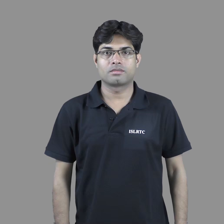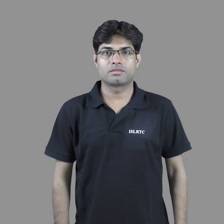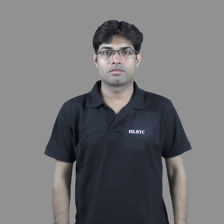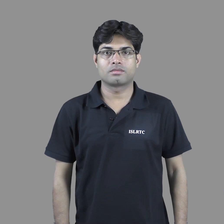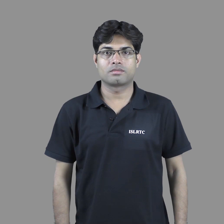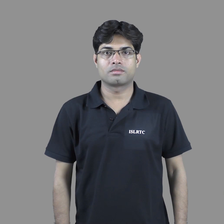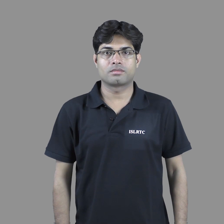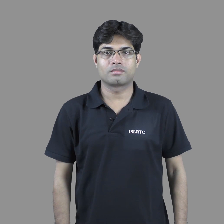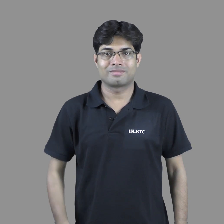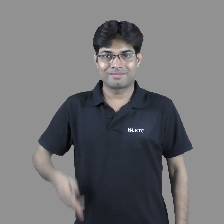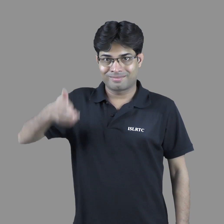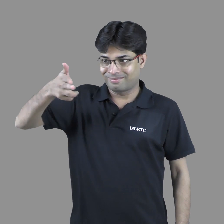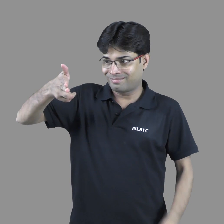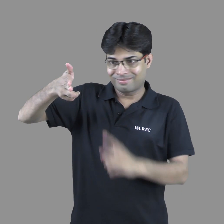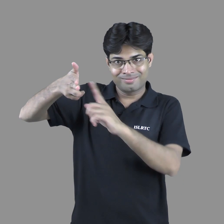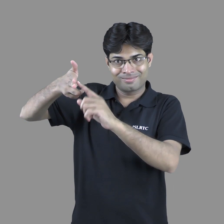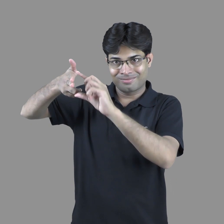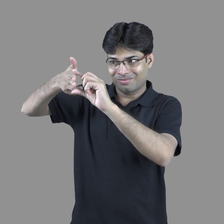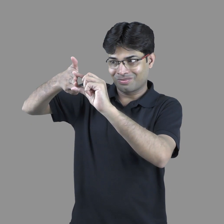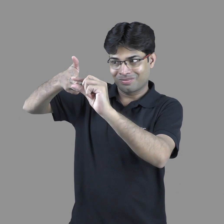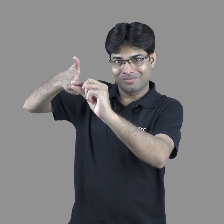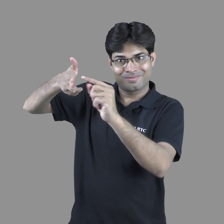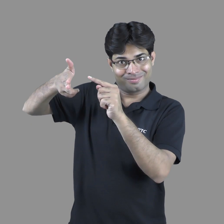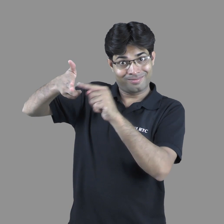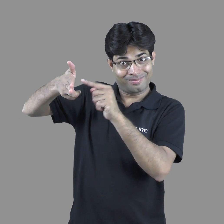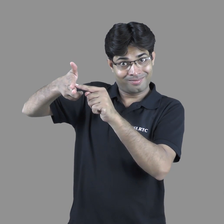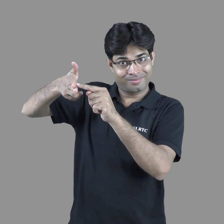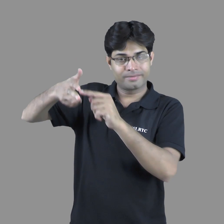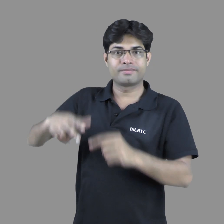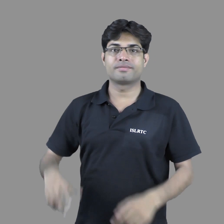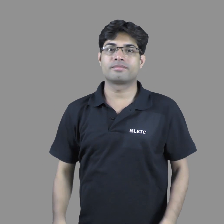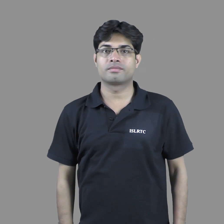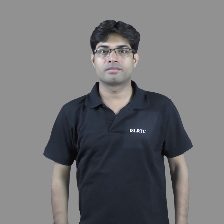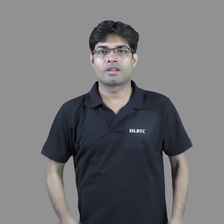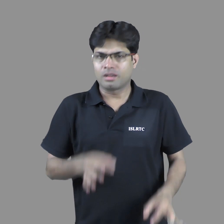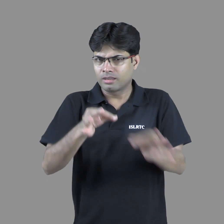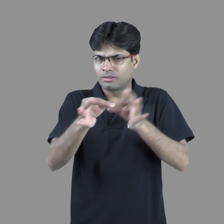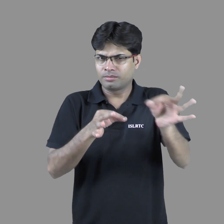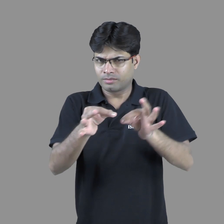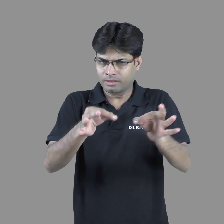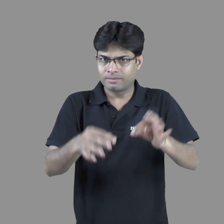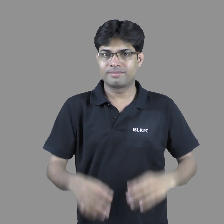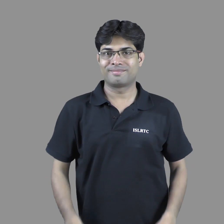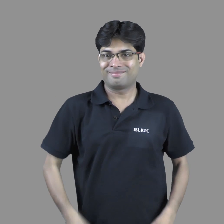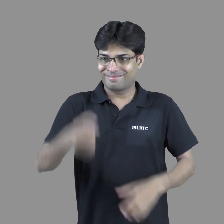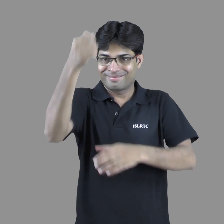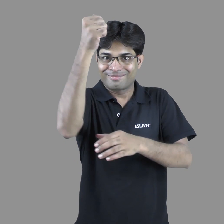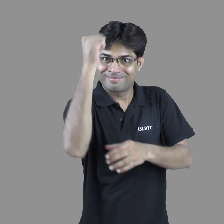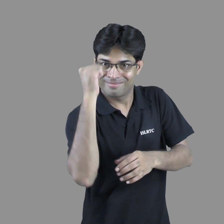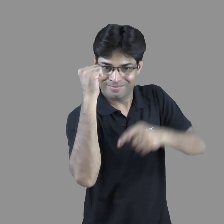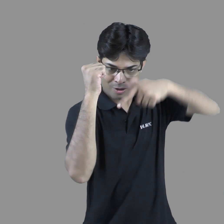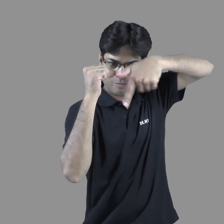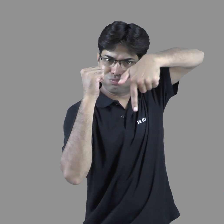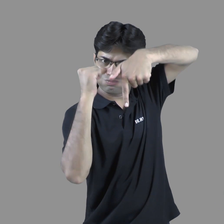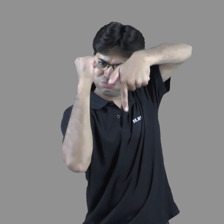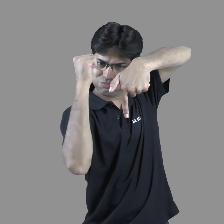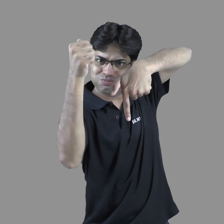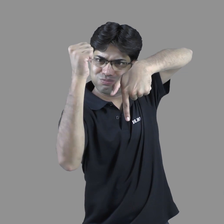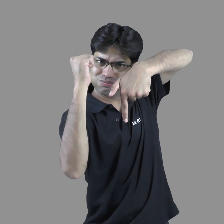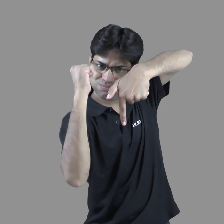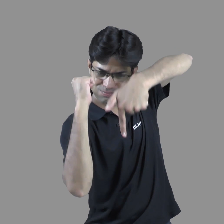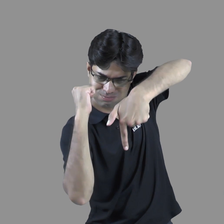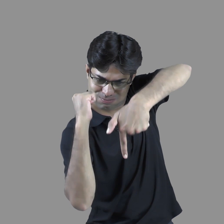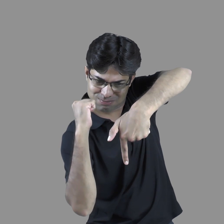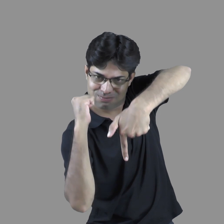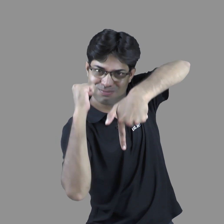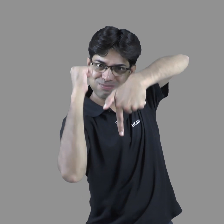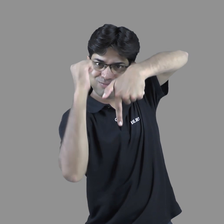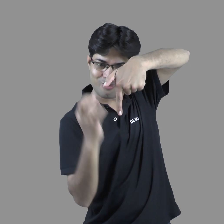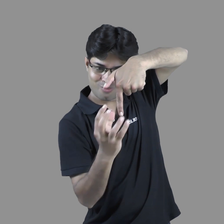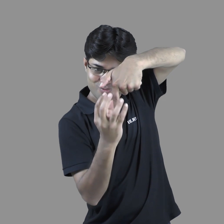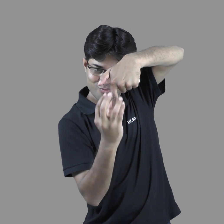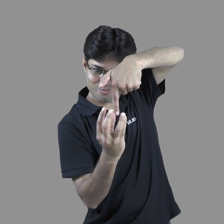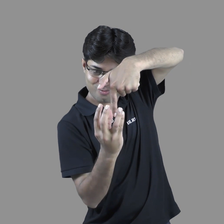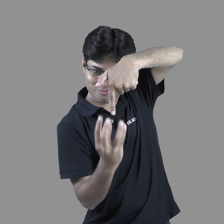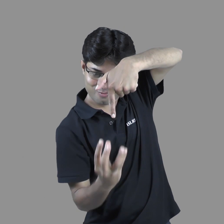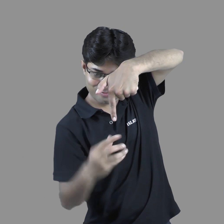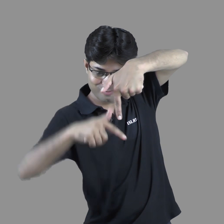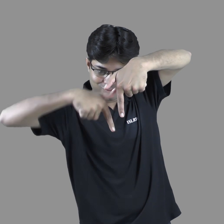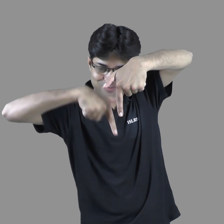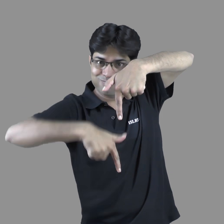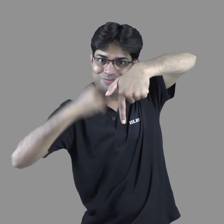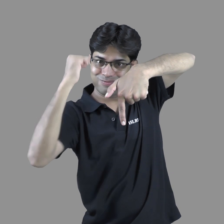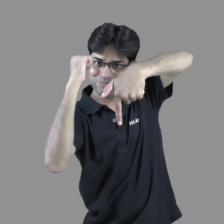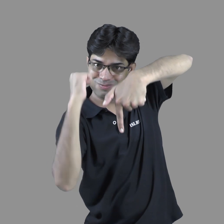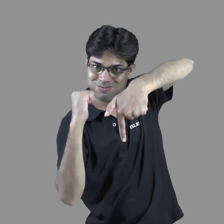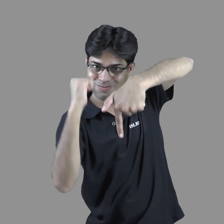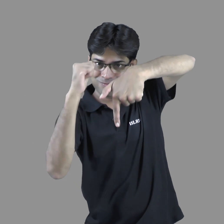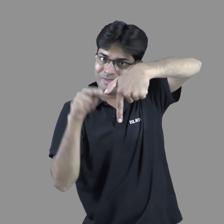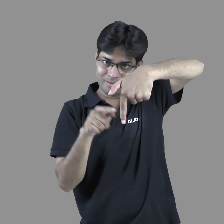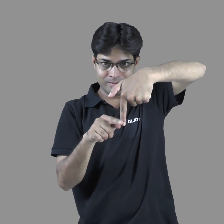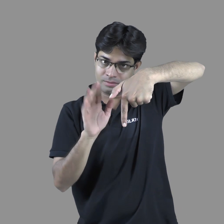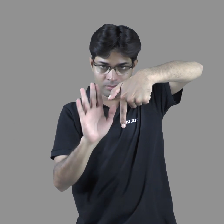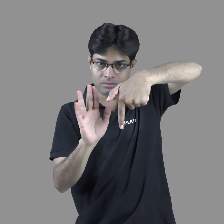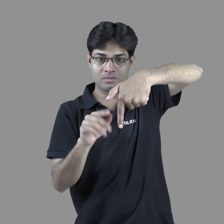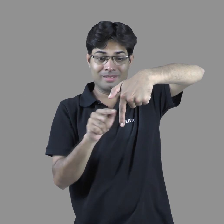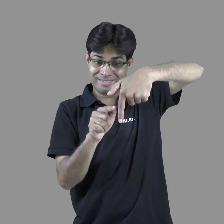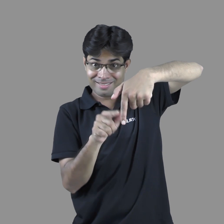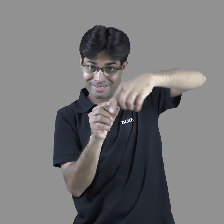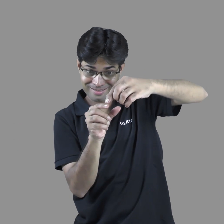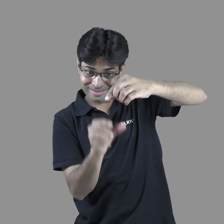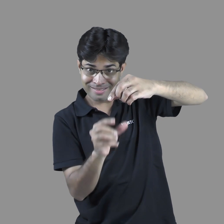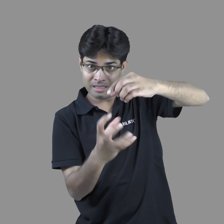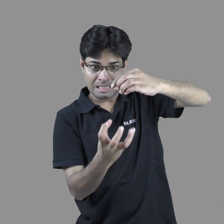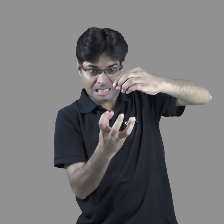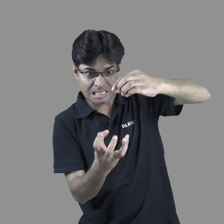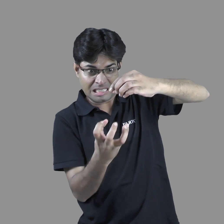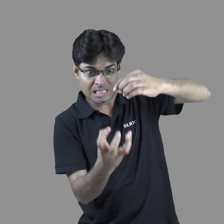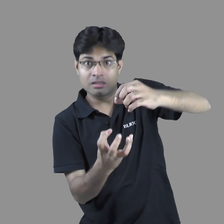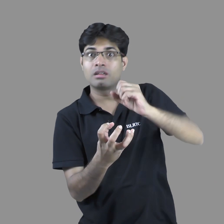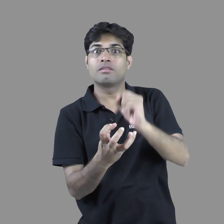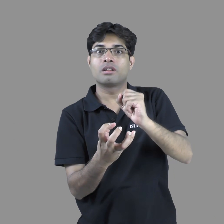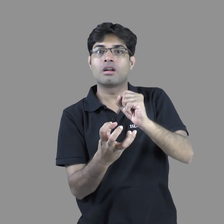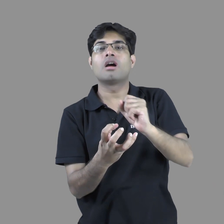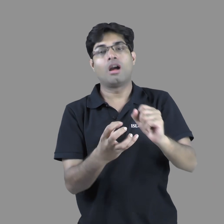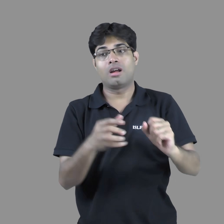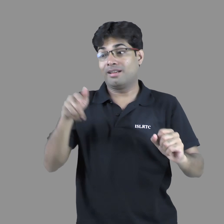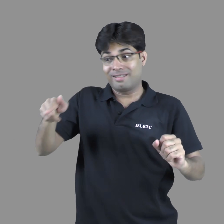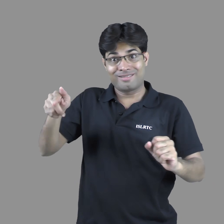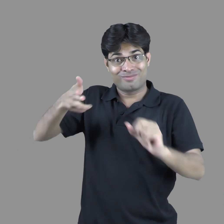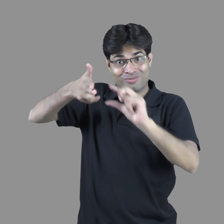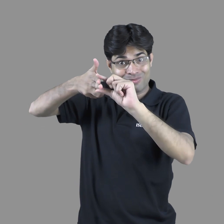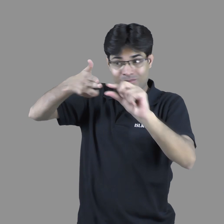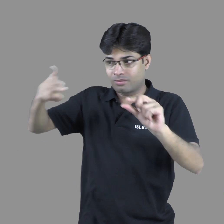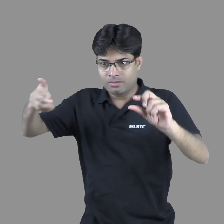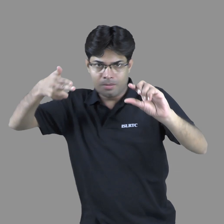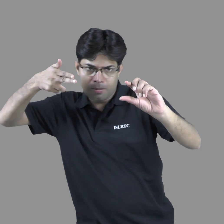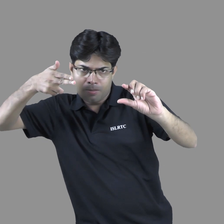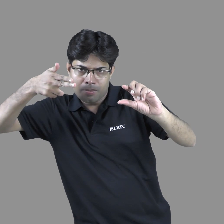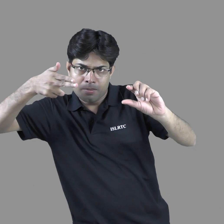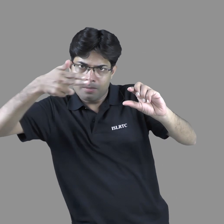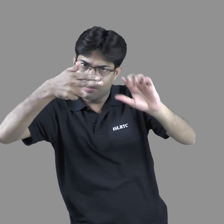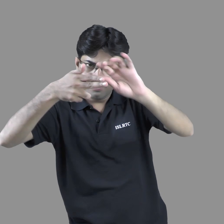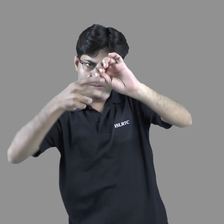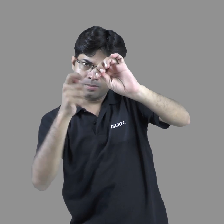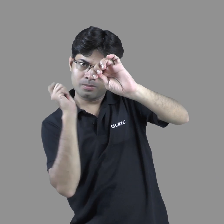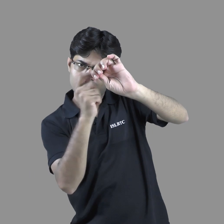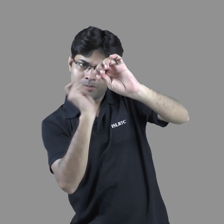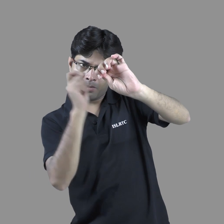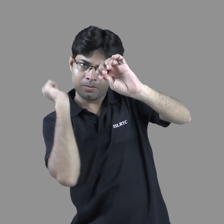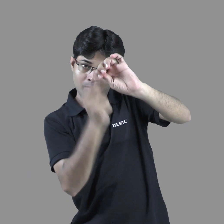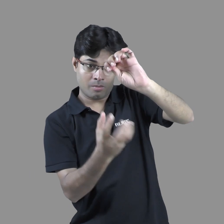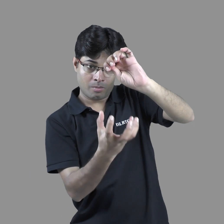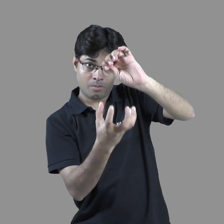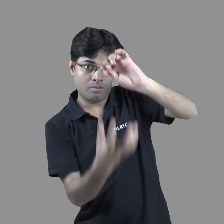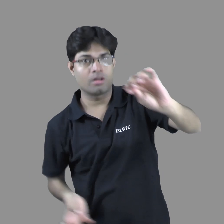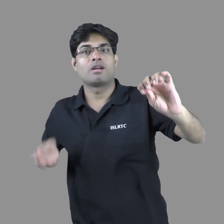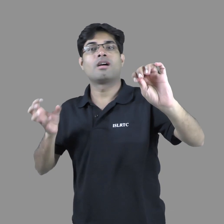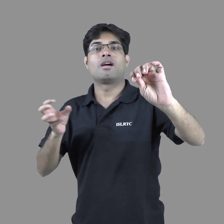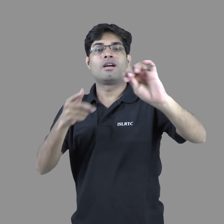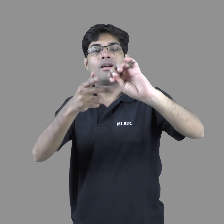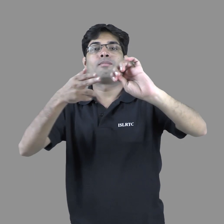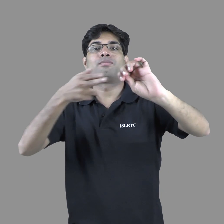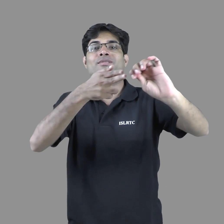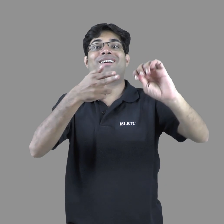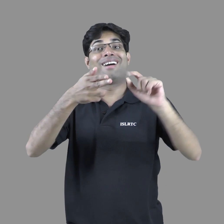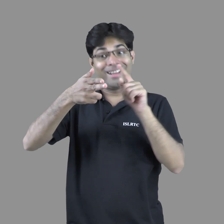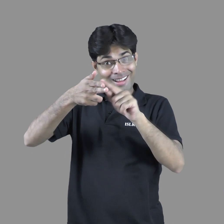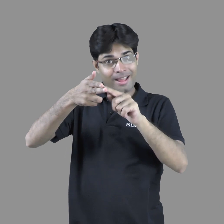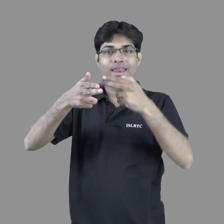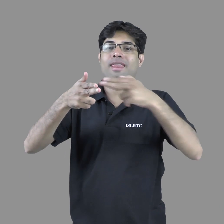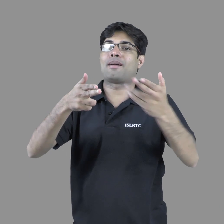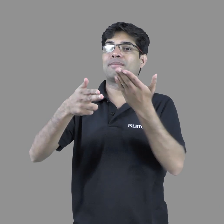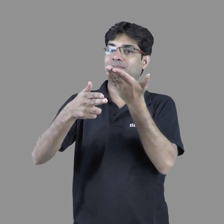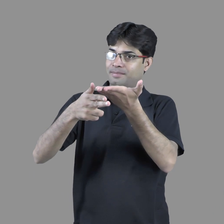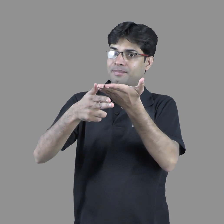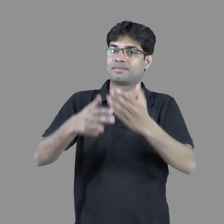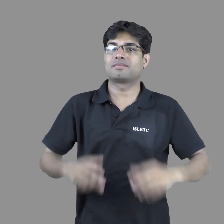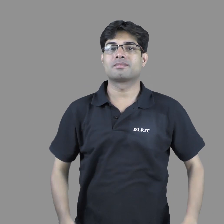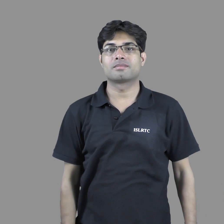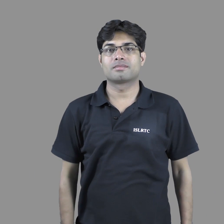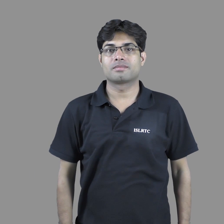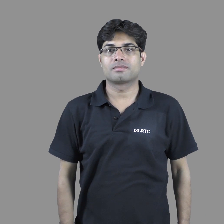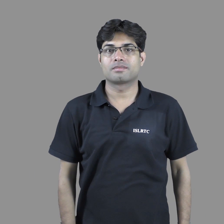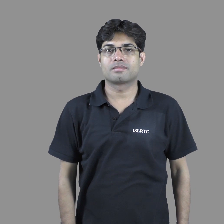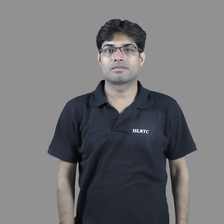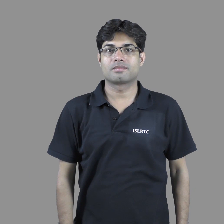Drill Drift